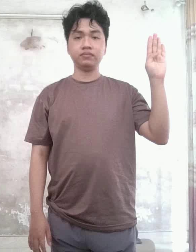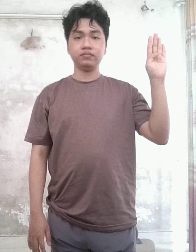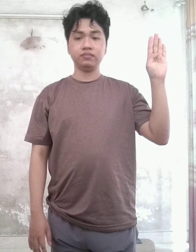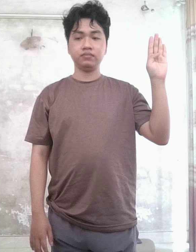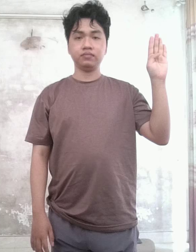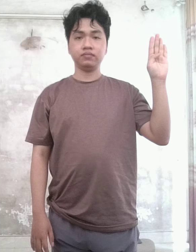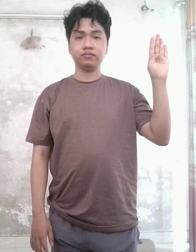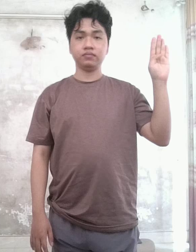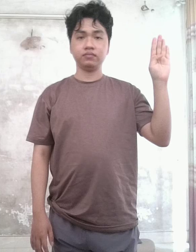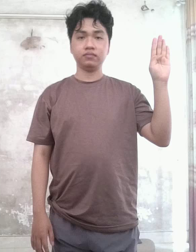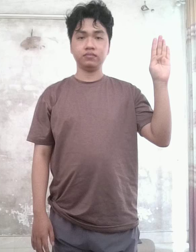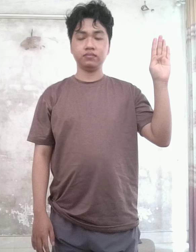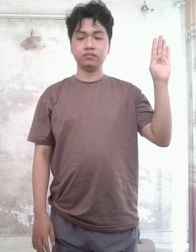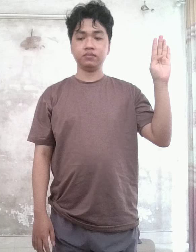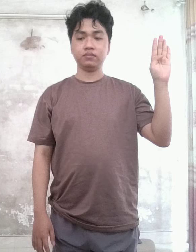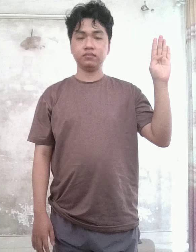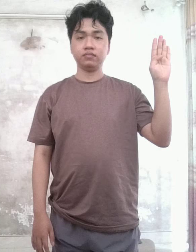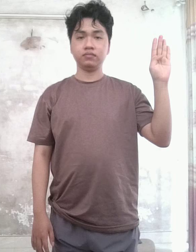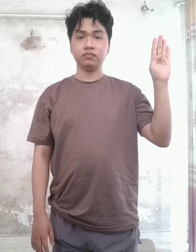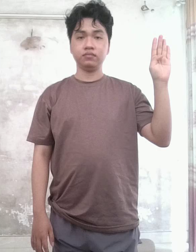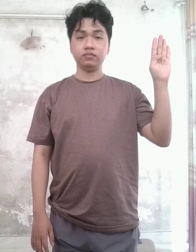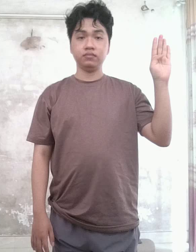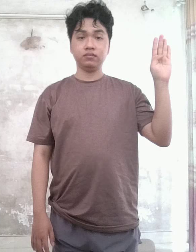b